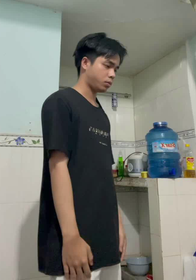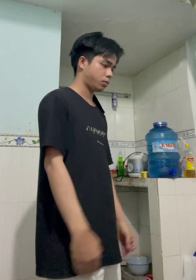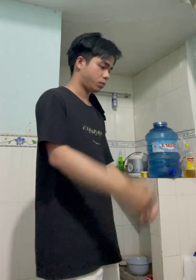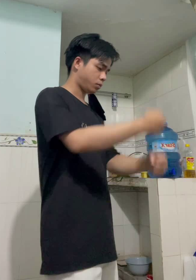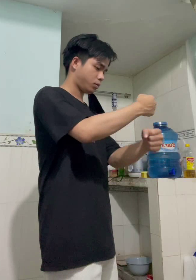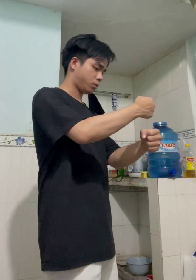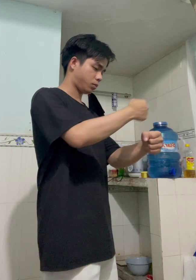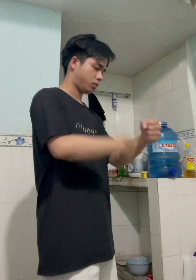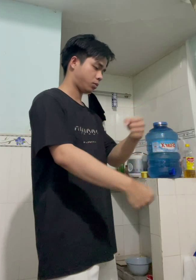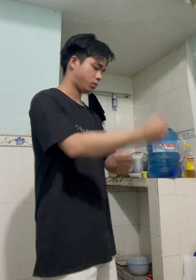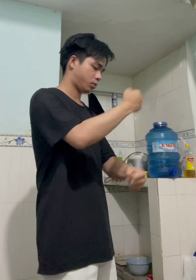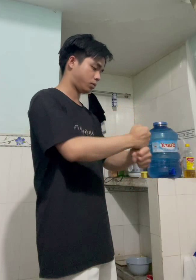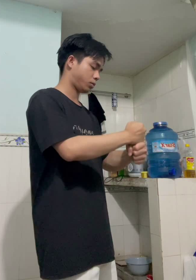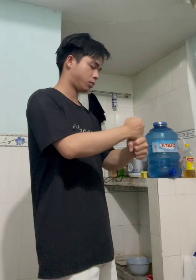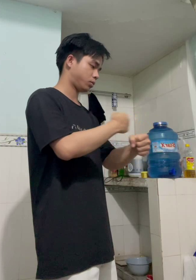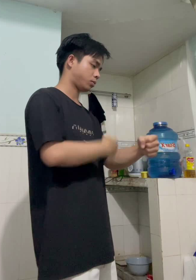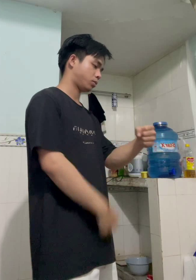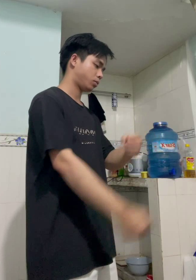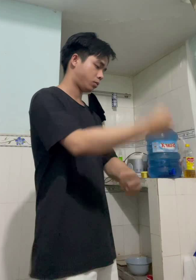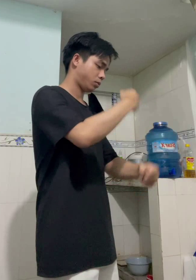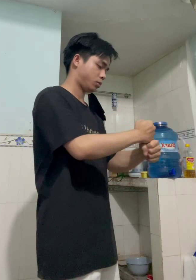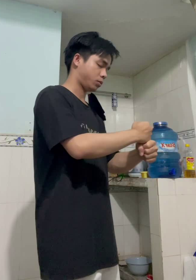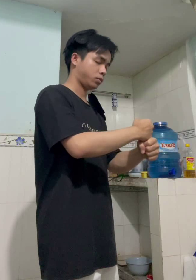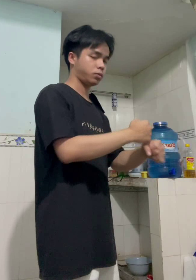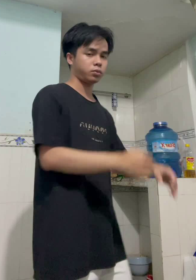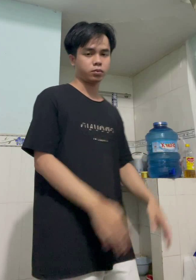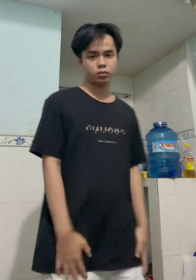quanh nam